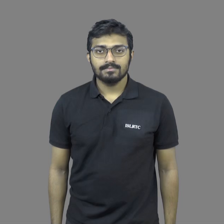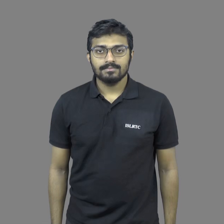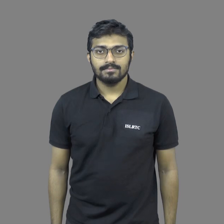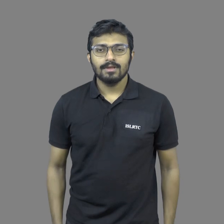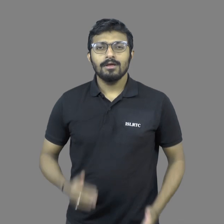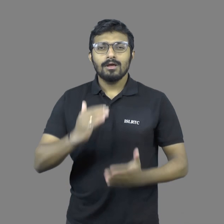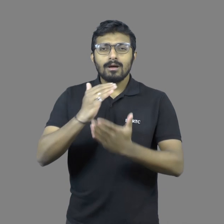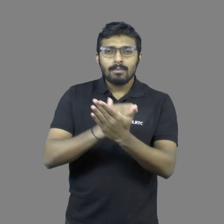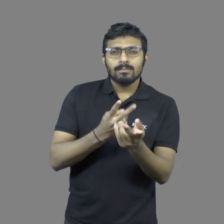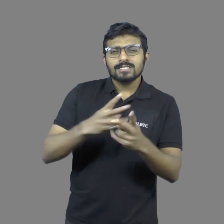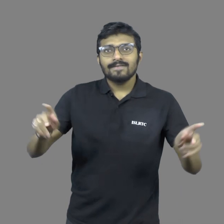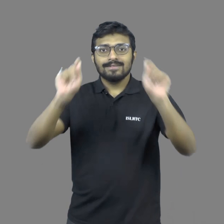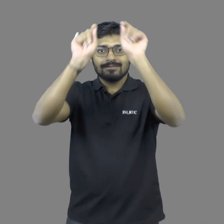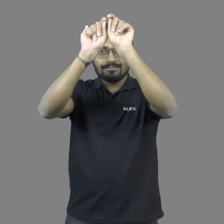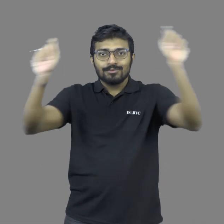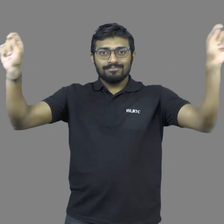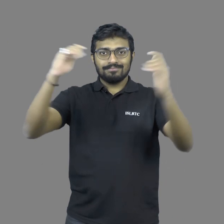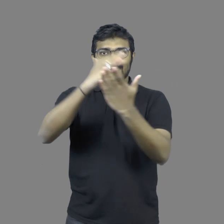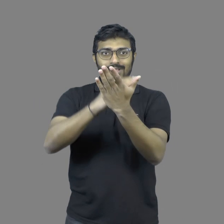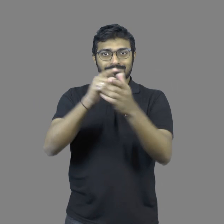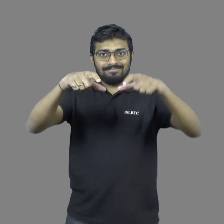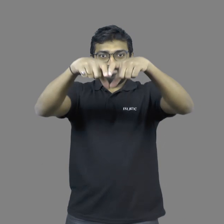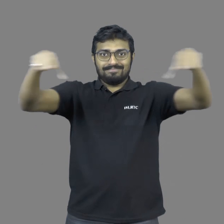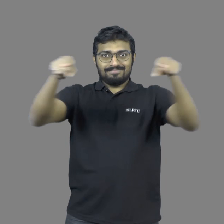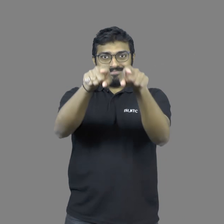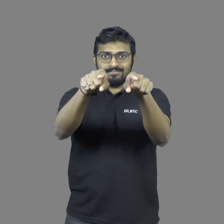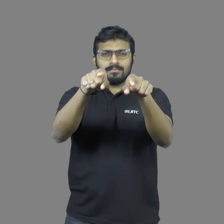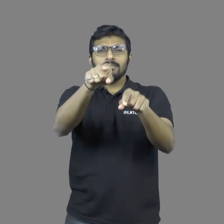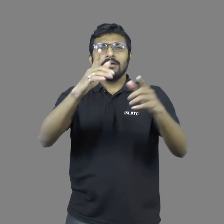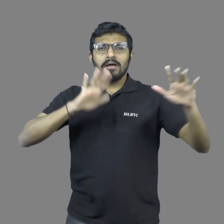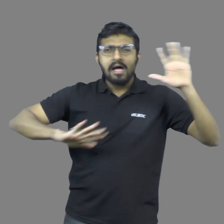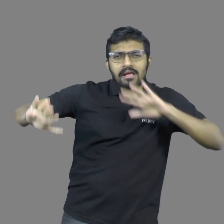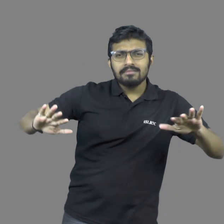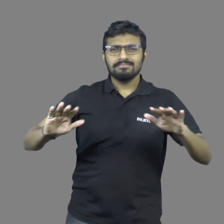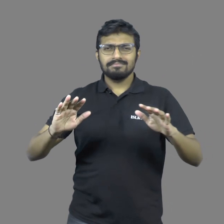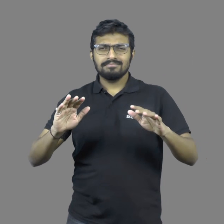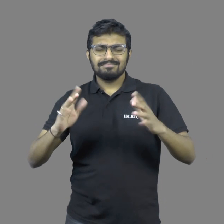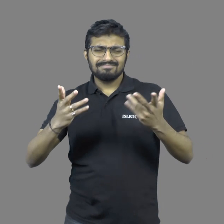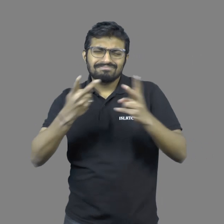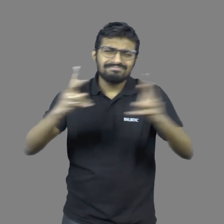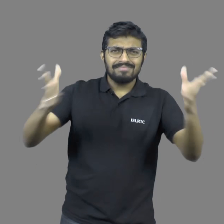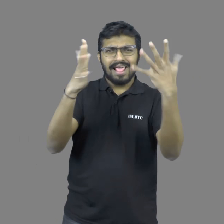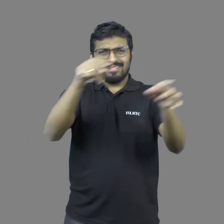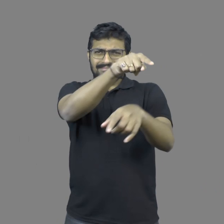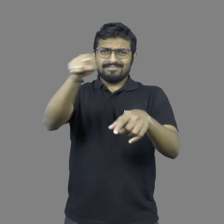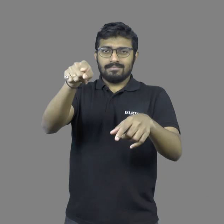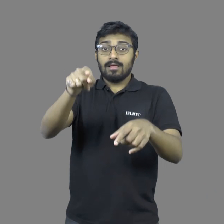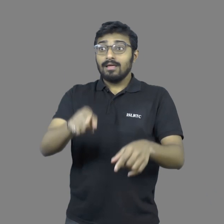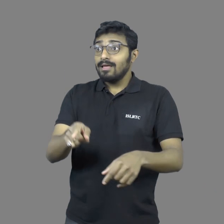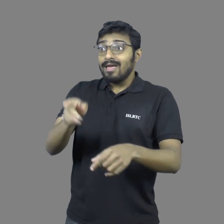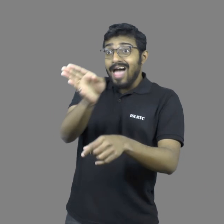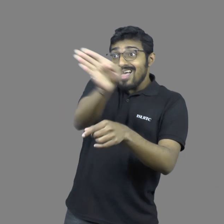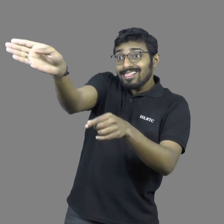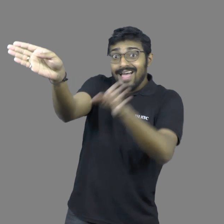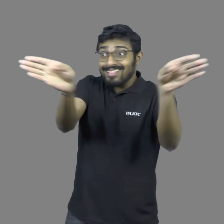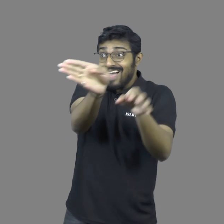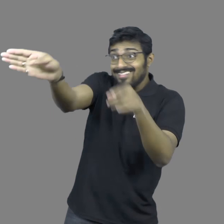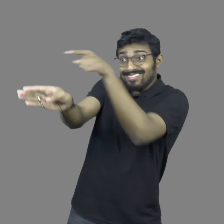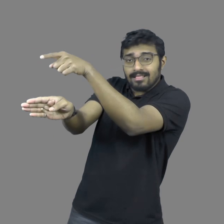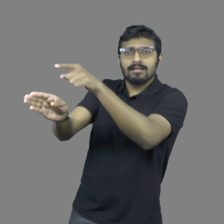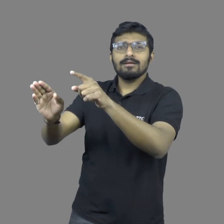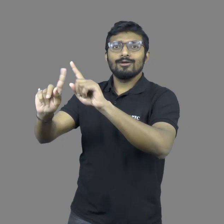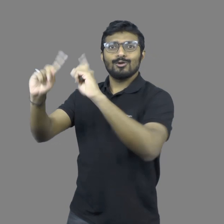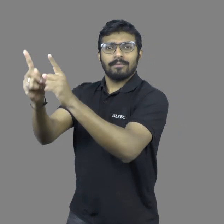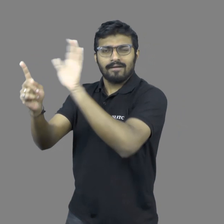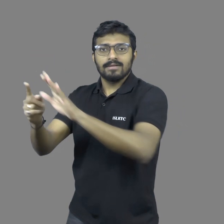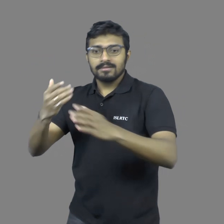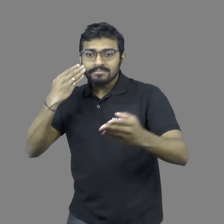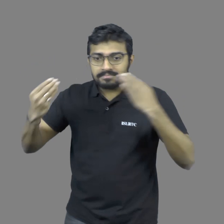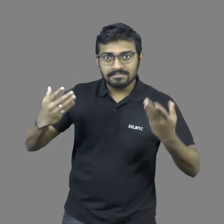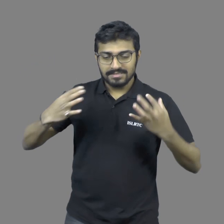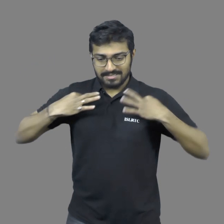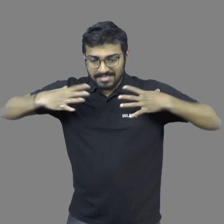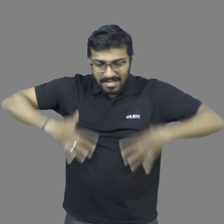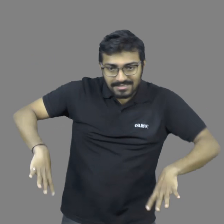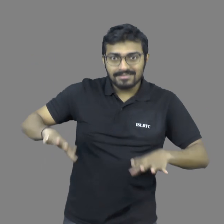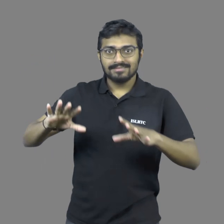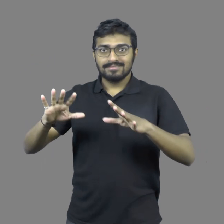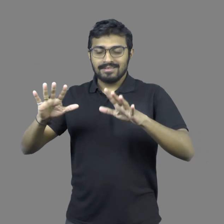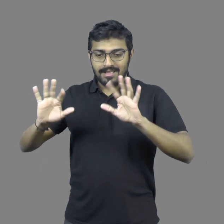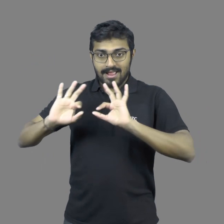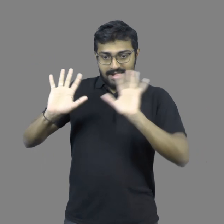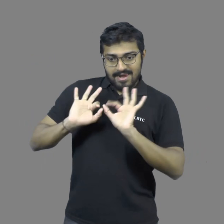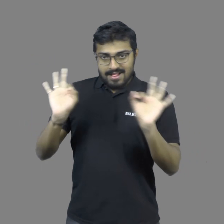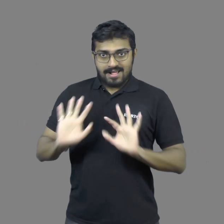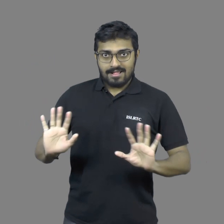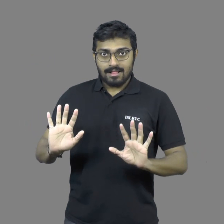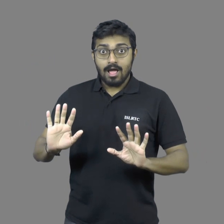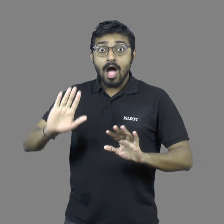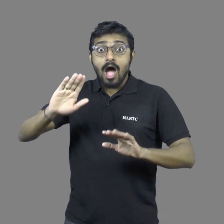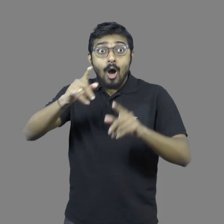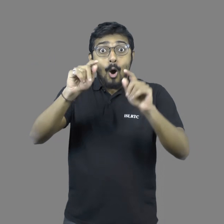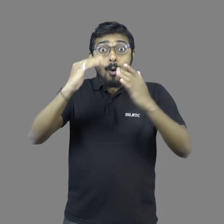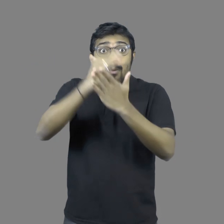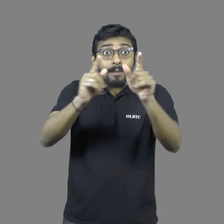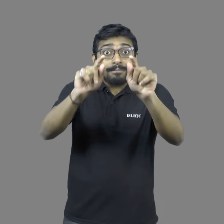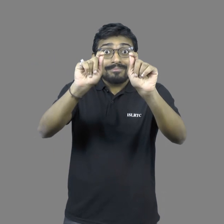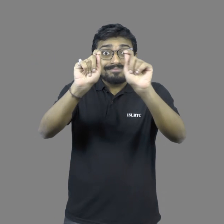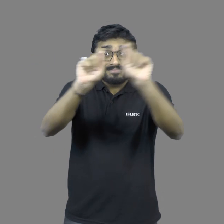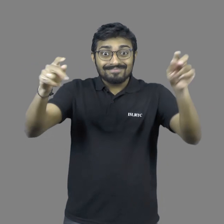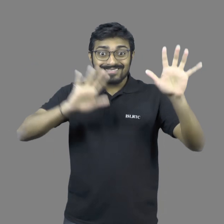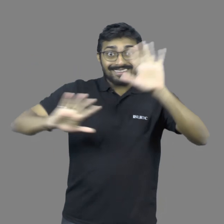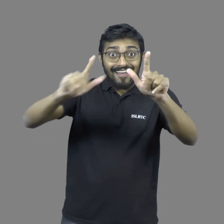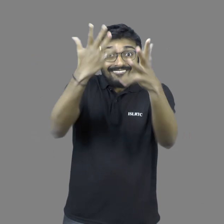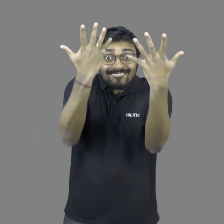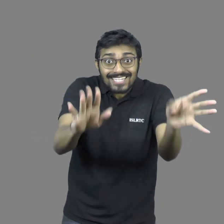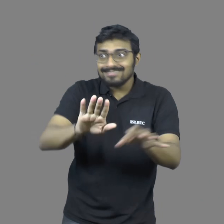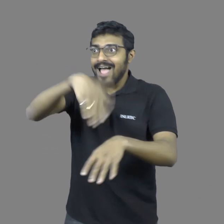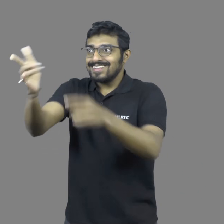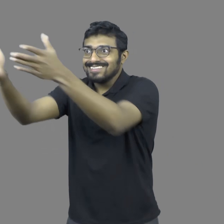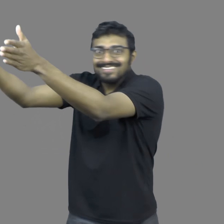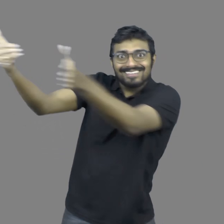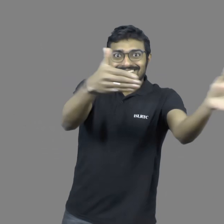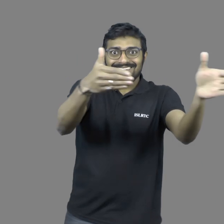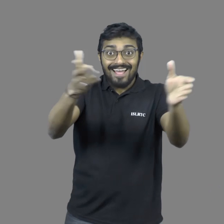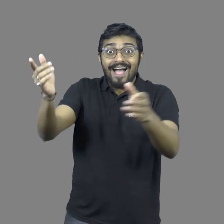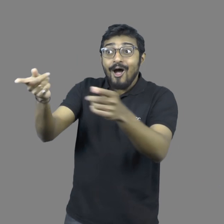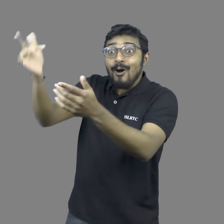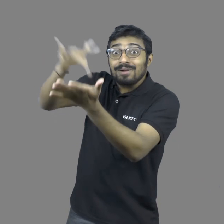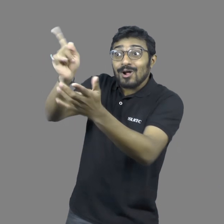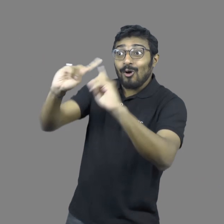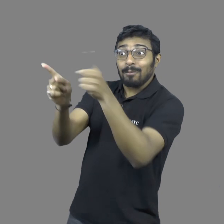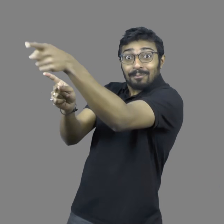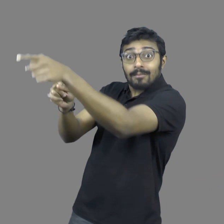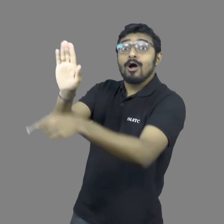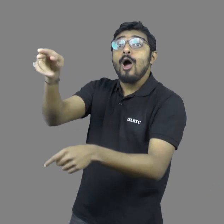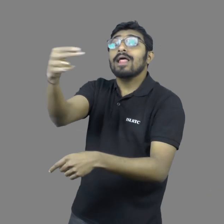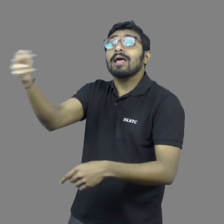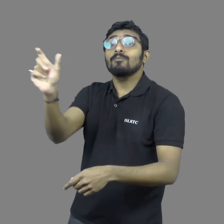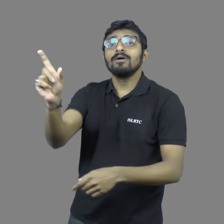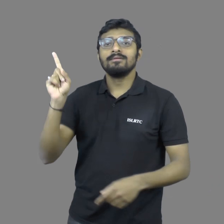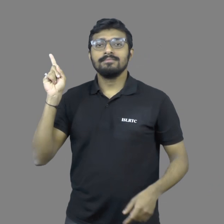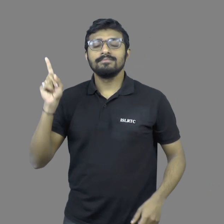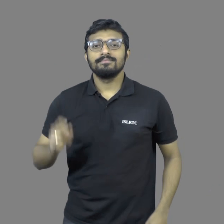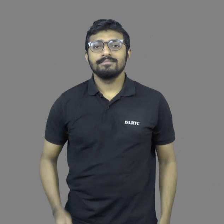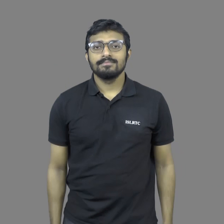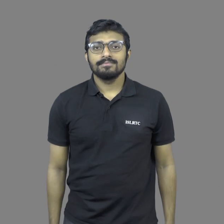Green Room